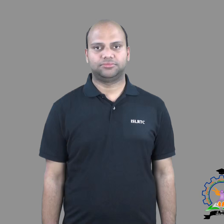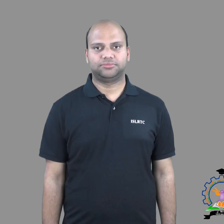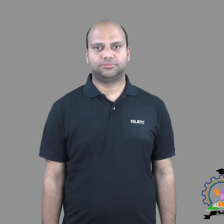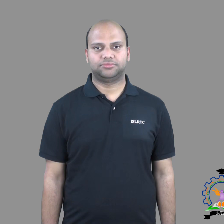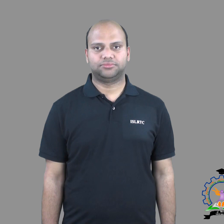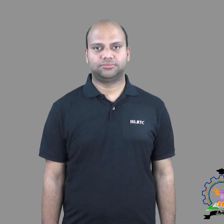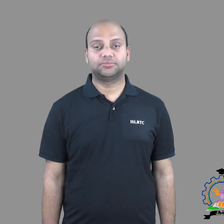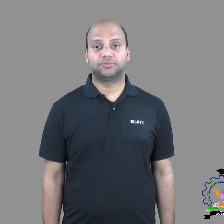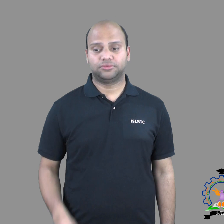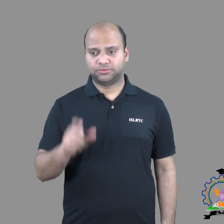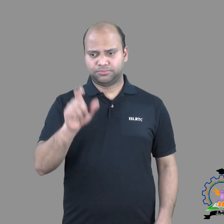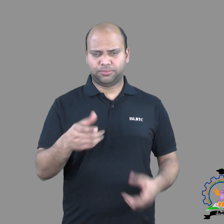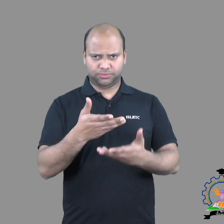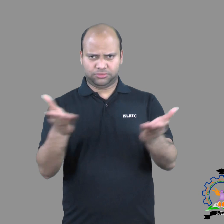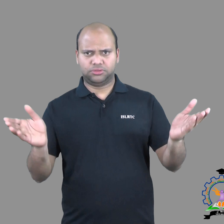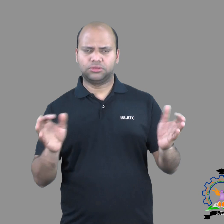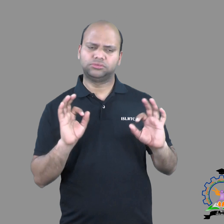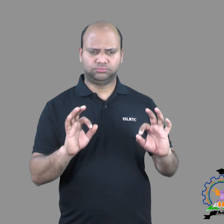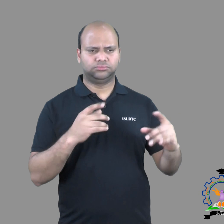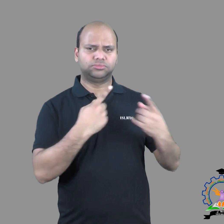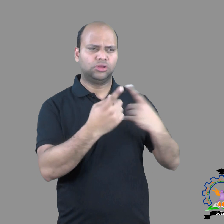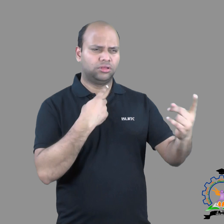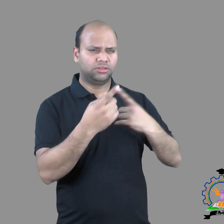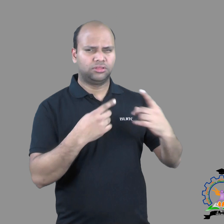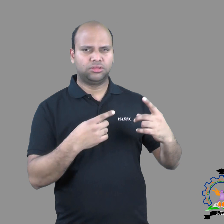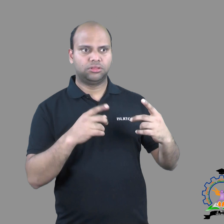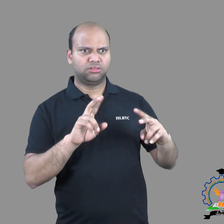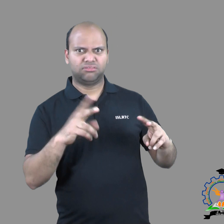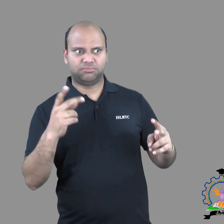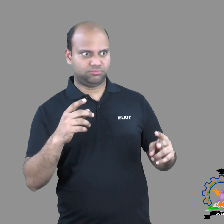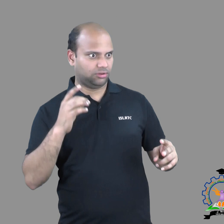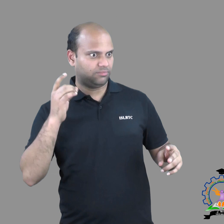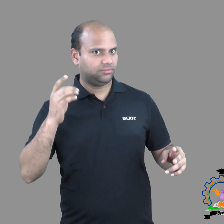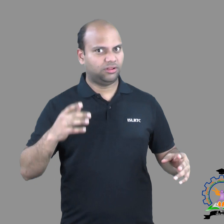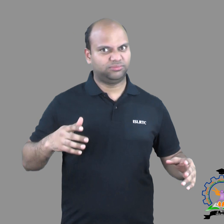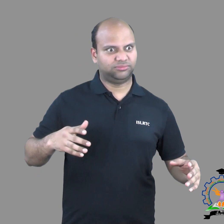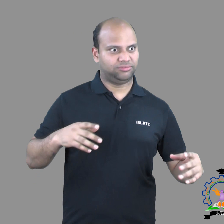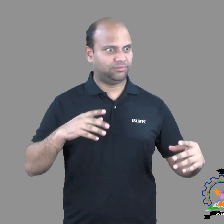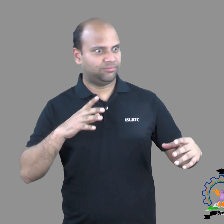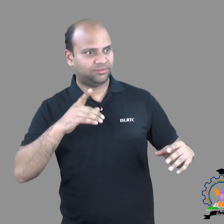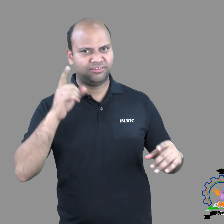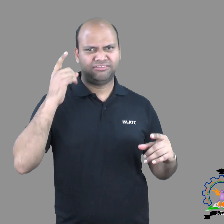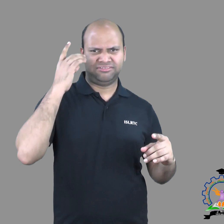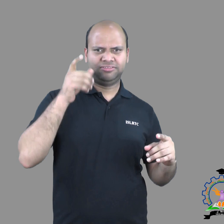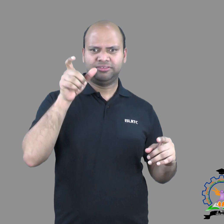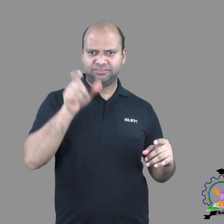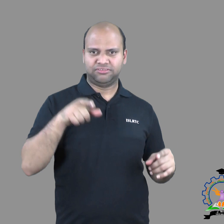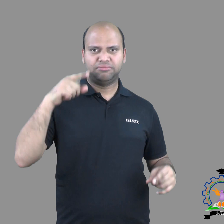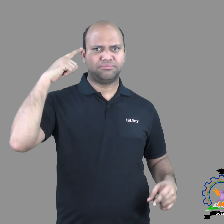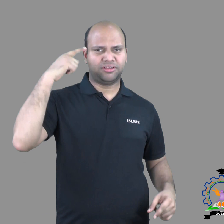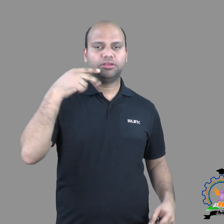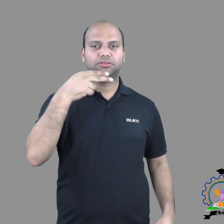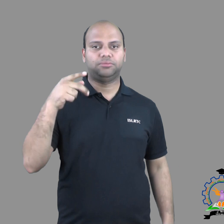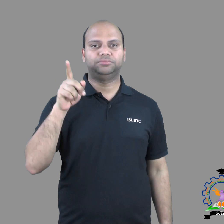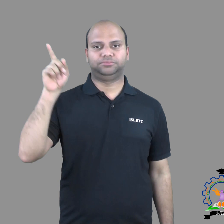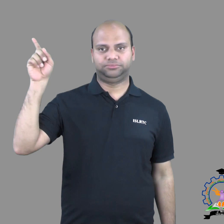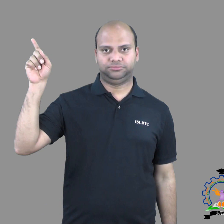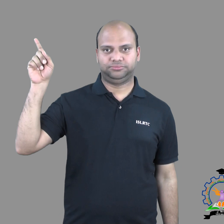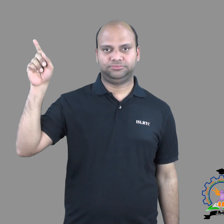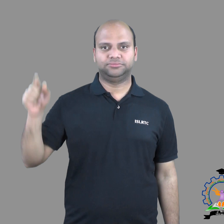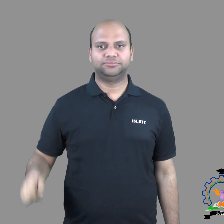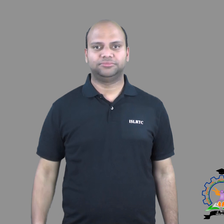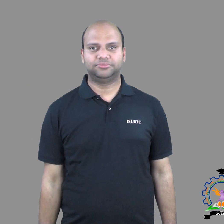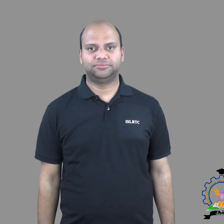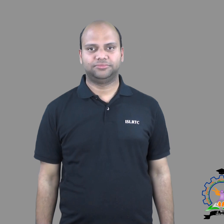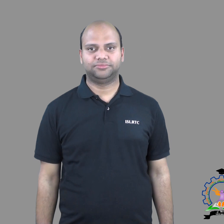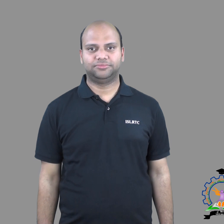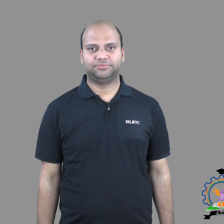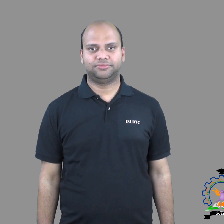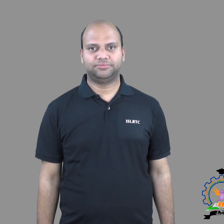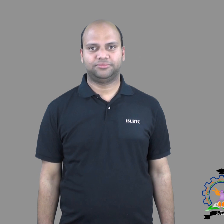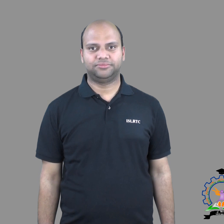Mania